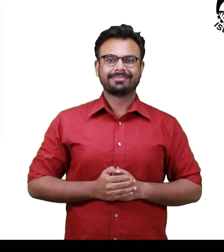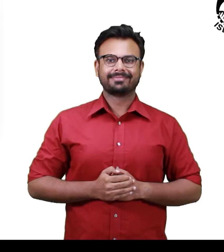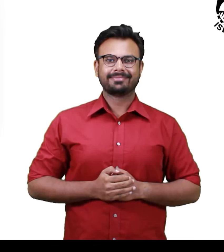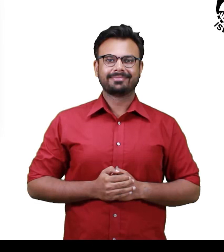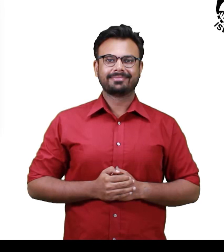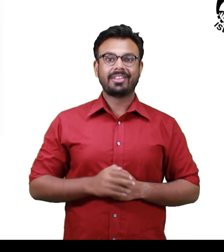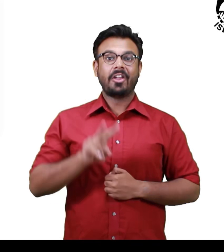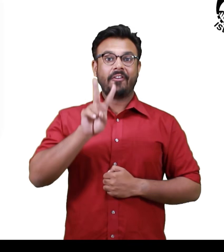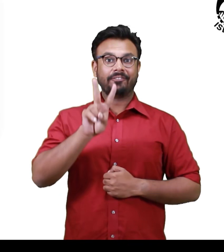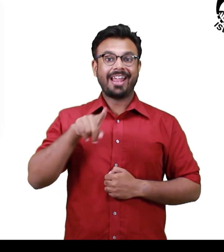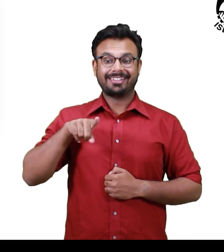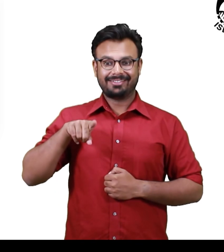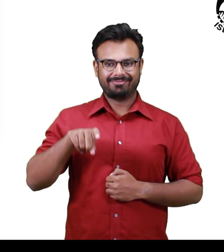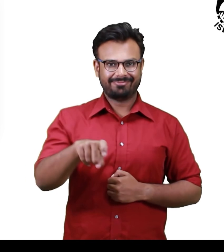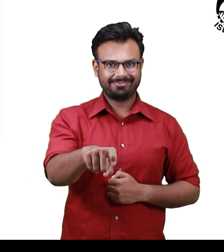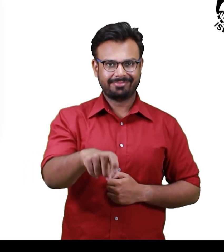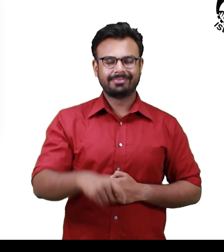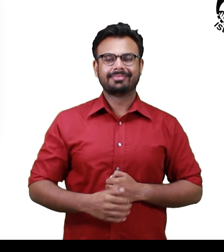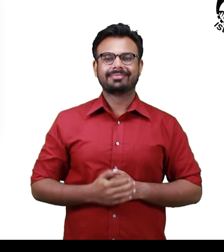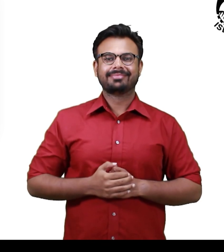Viruses